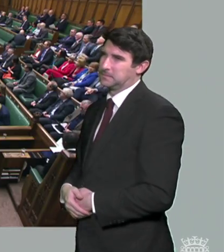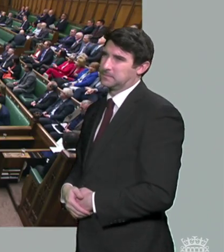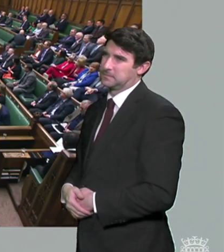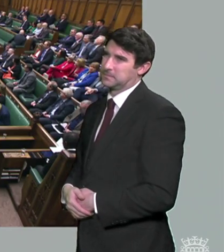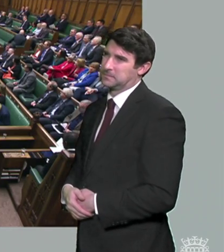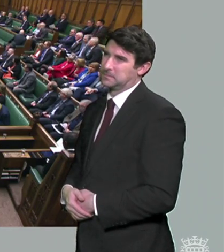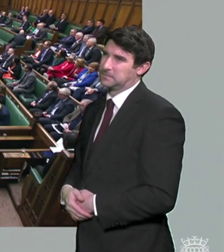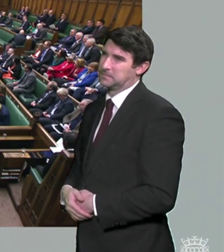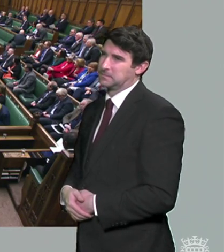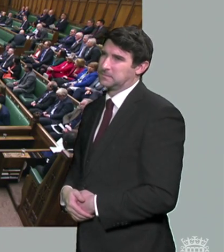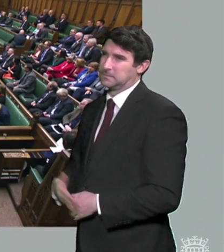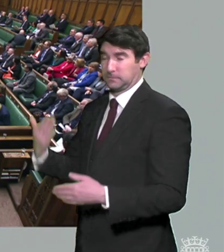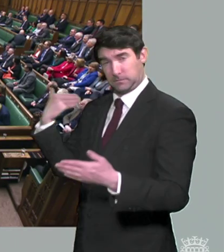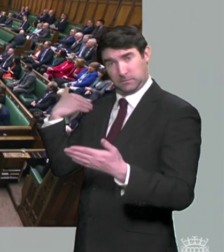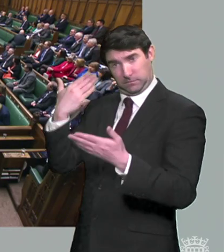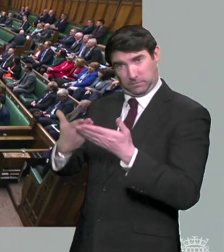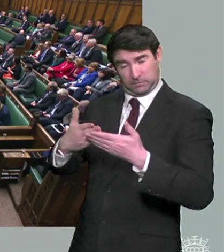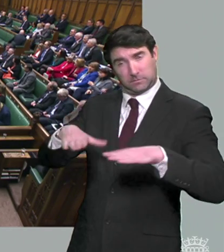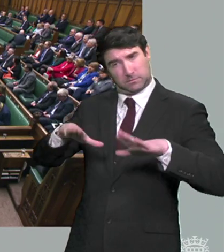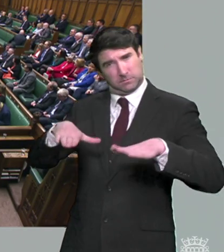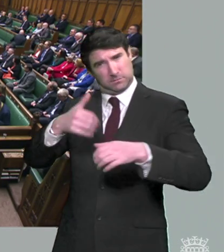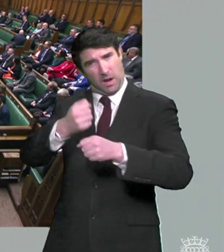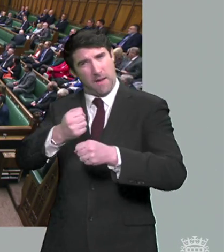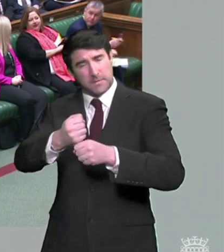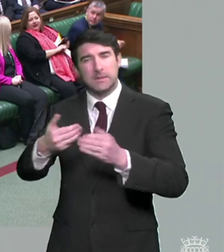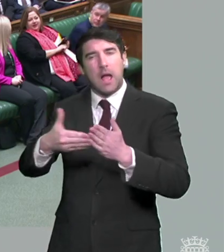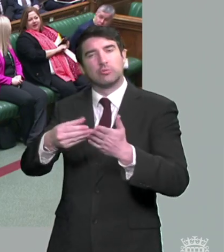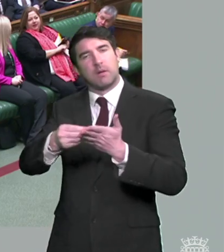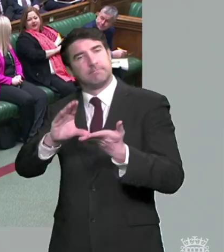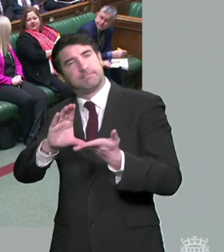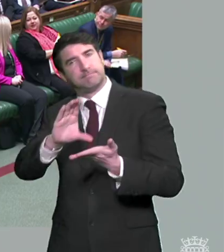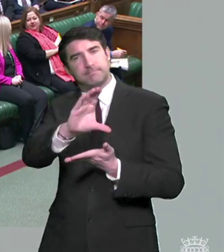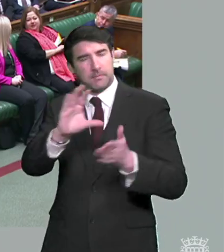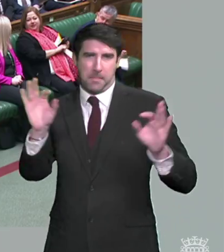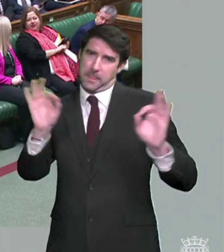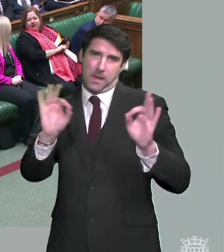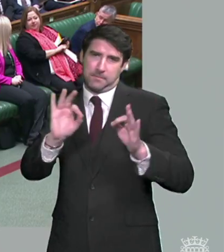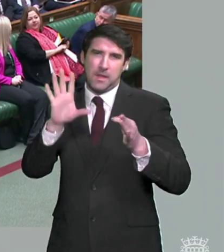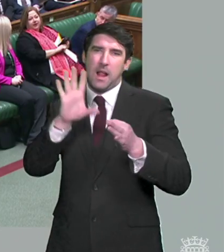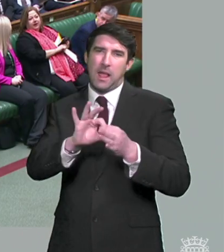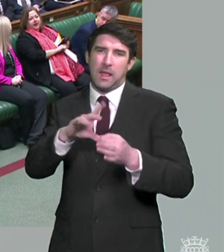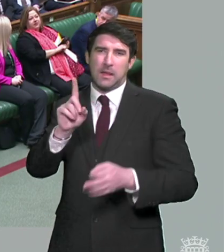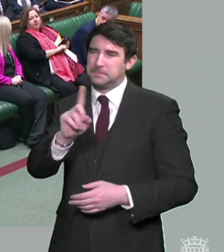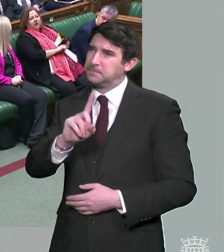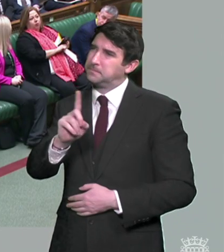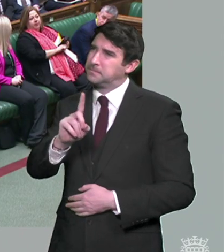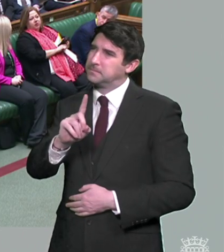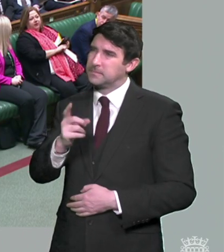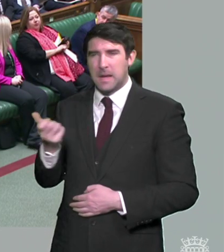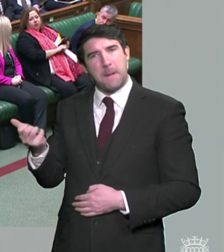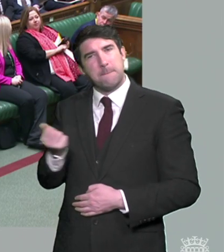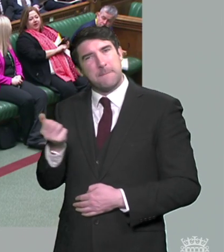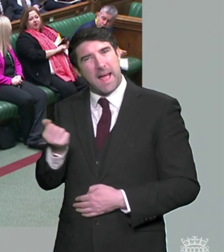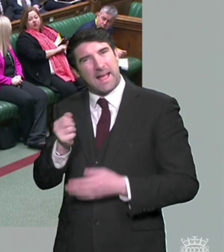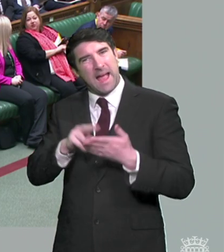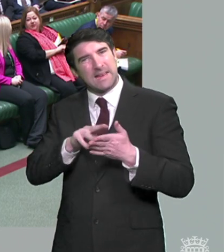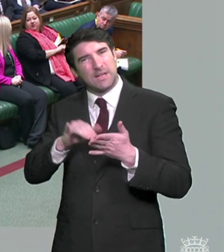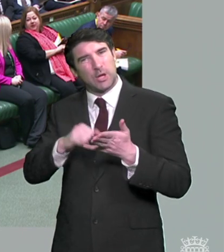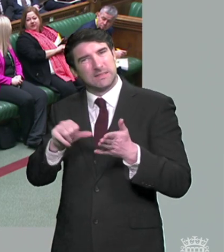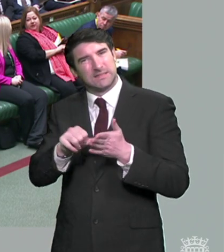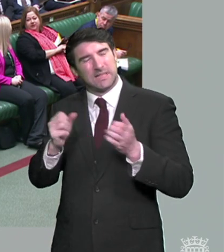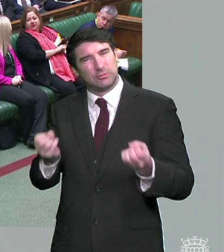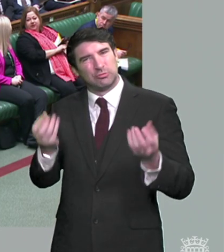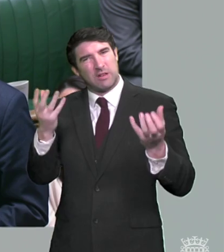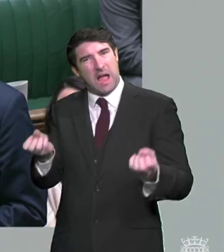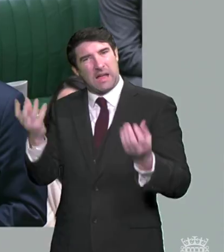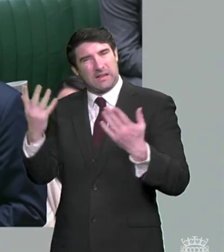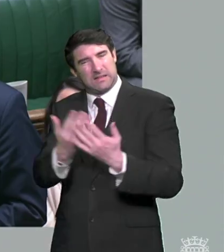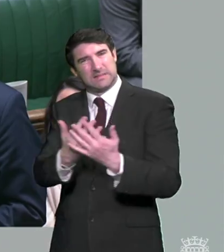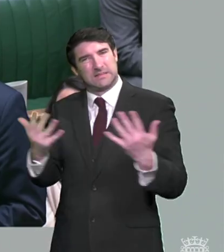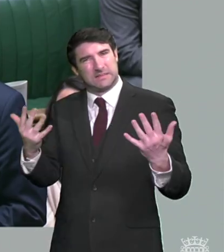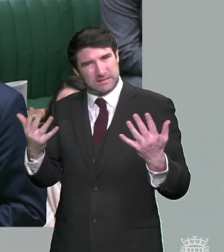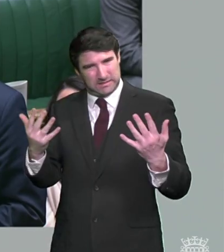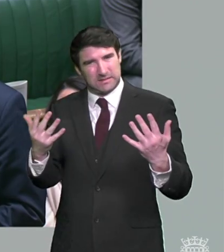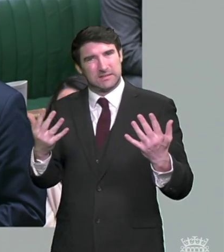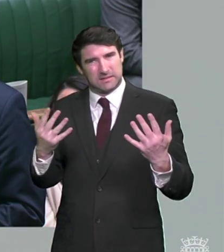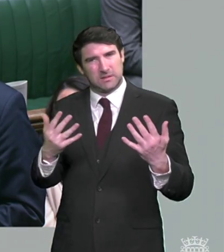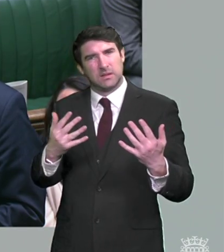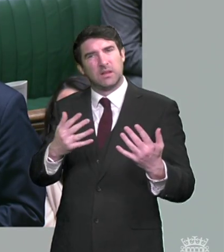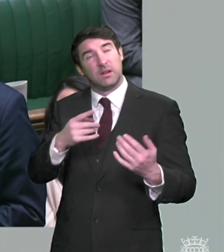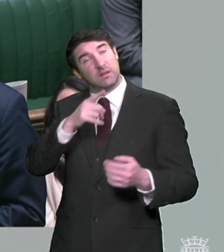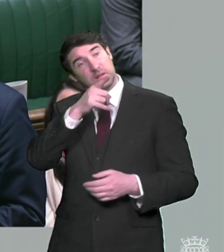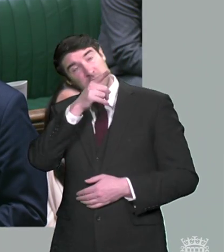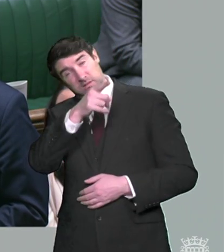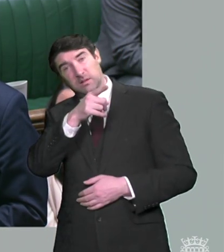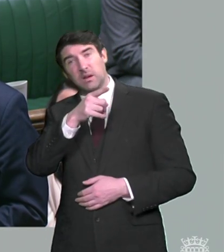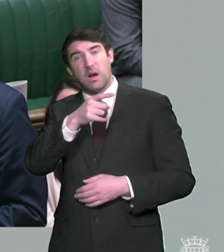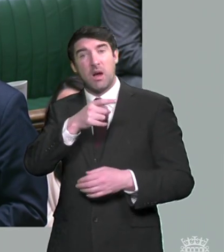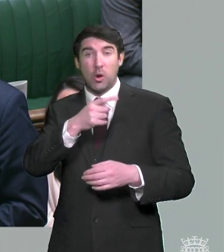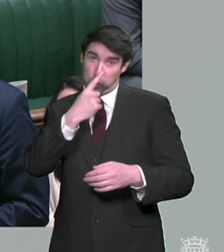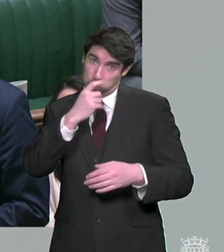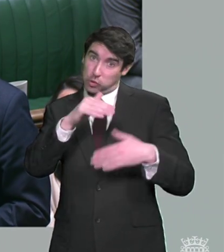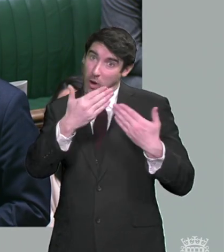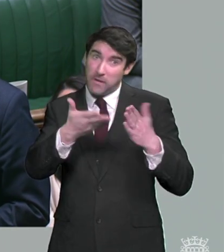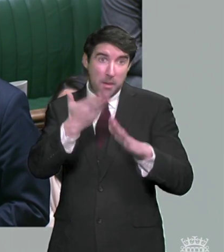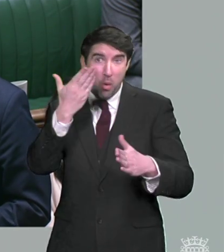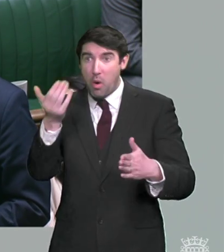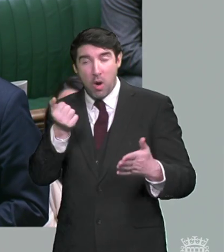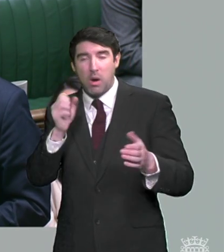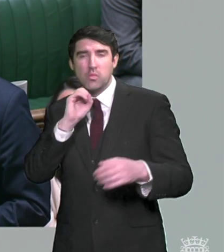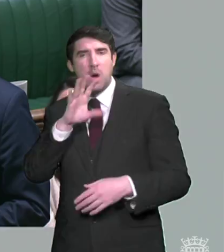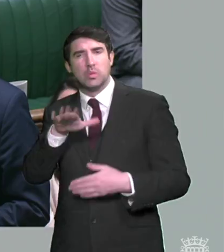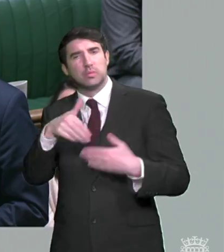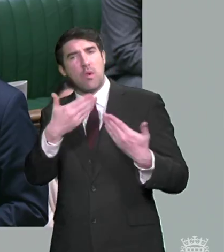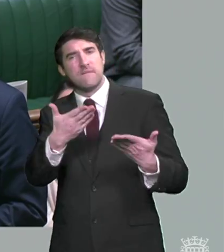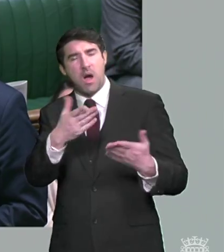To date, the UK Government have failed to make any additional resources available to meet NHS pay negotiation demands, despite the fact they are the only tier of government on these islands with the ability to do so.